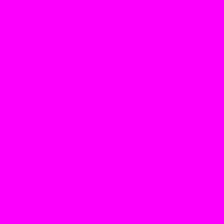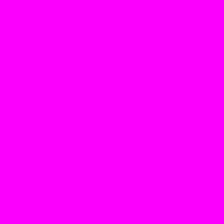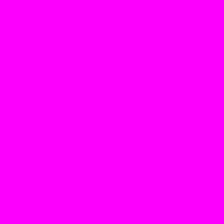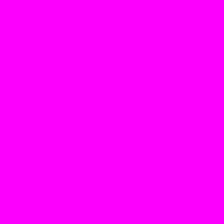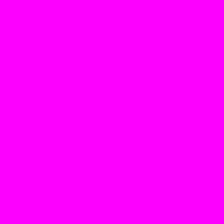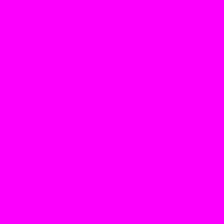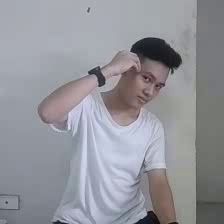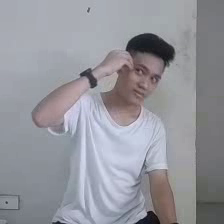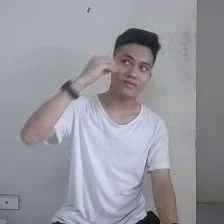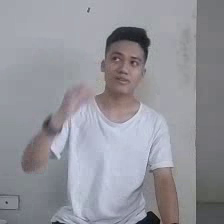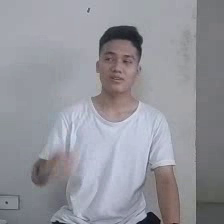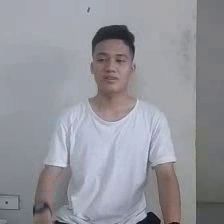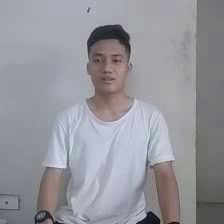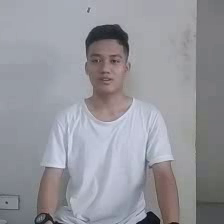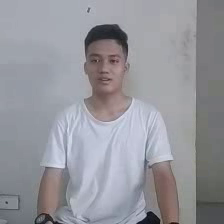Băn khoăn